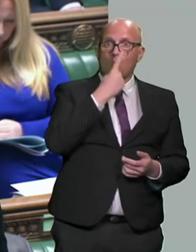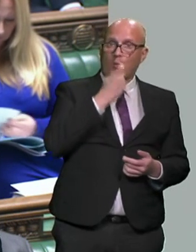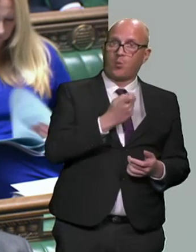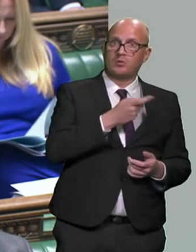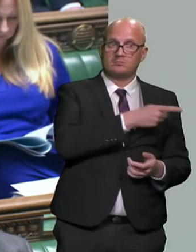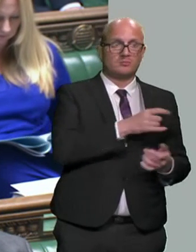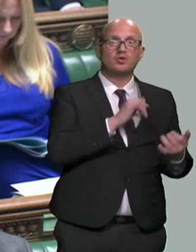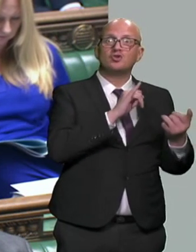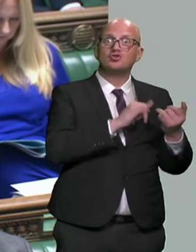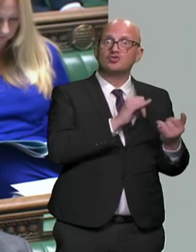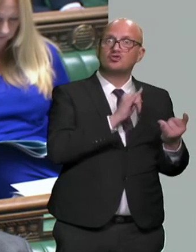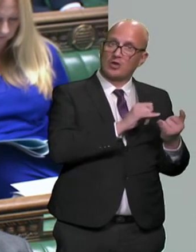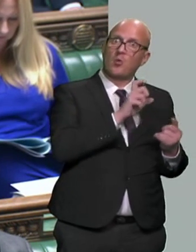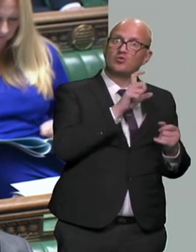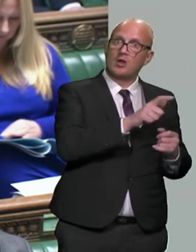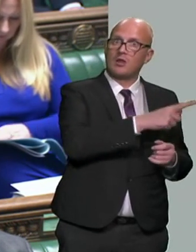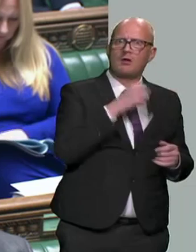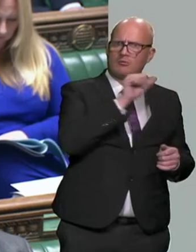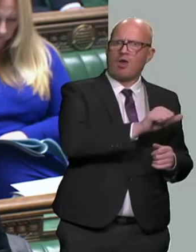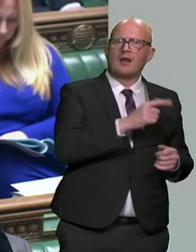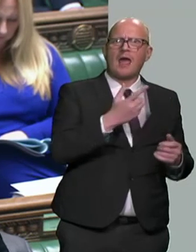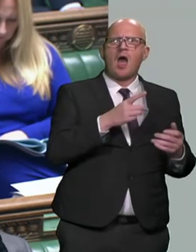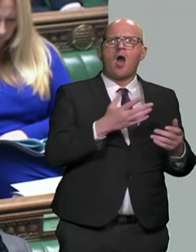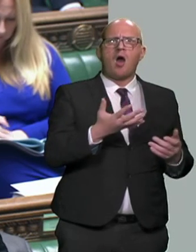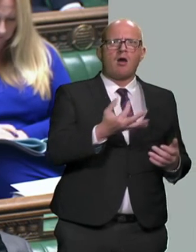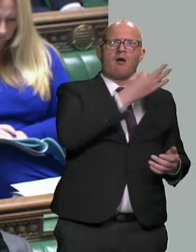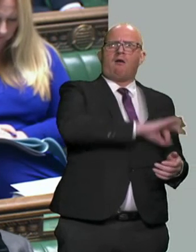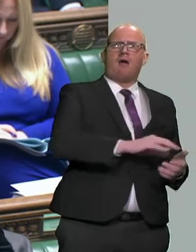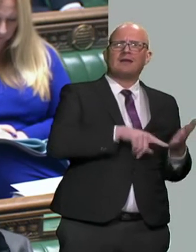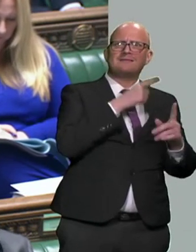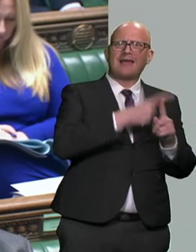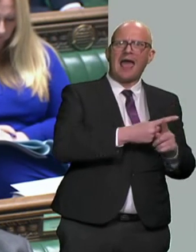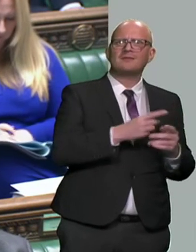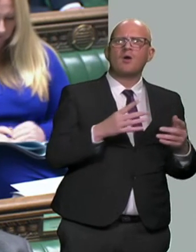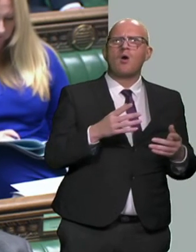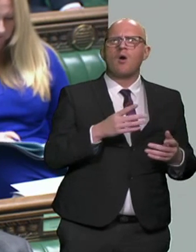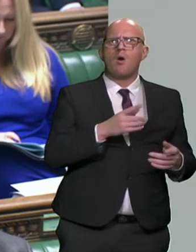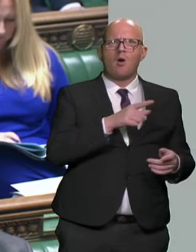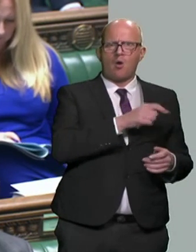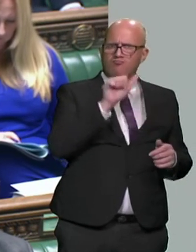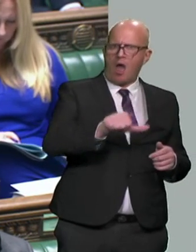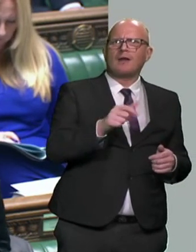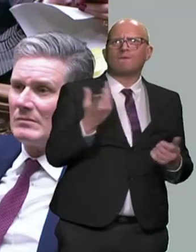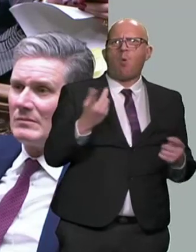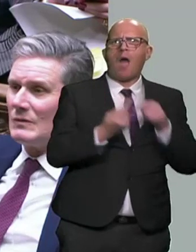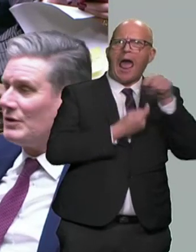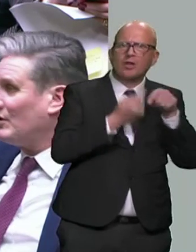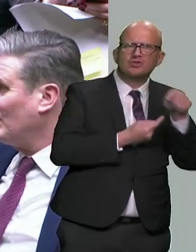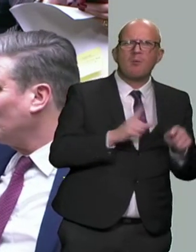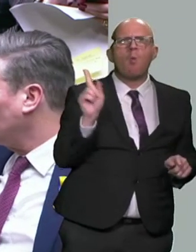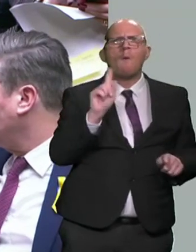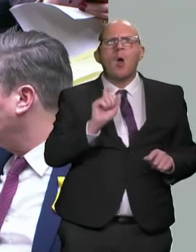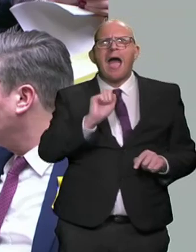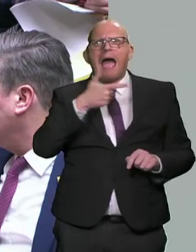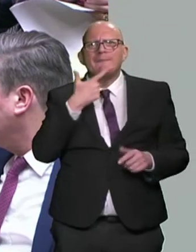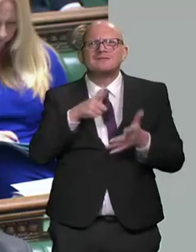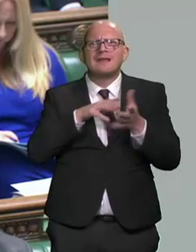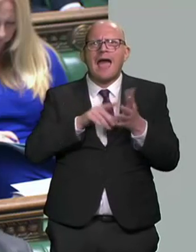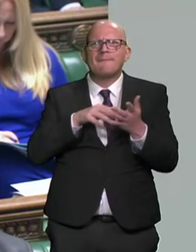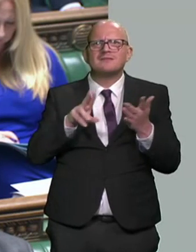The shadow Chancellor, the hon. Member for Leeds West , was right about oil and gas, but why should Amazon, Serco and Netflix not have to pay up for their mega-profits during the pandemic?